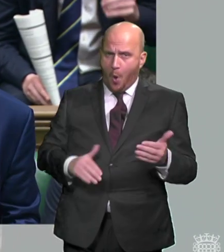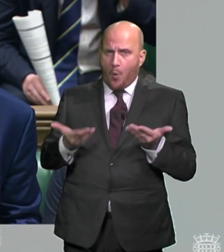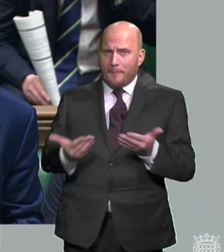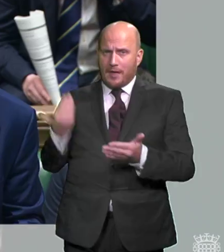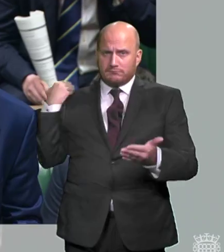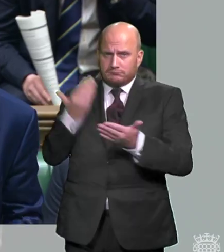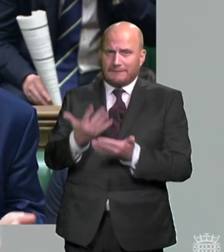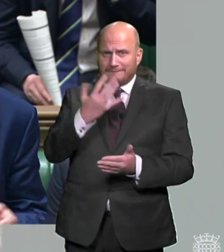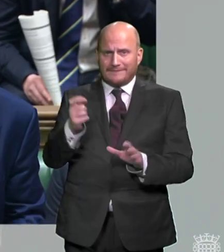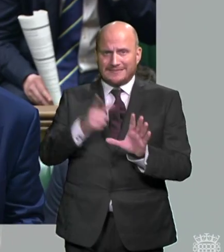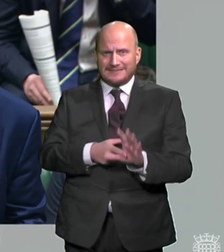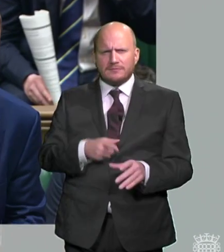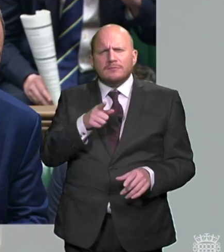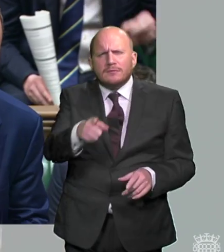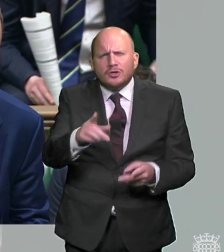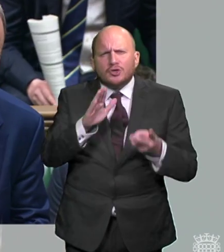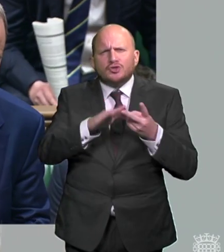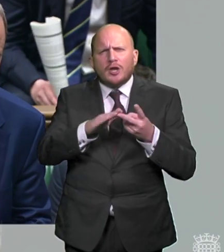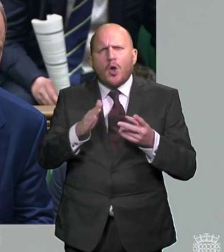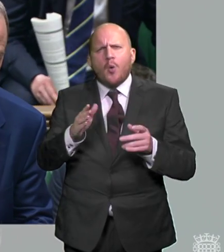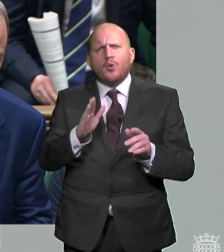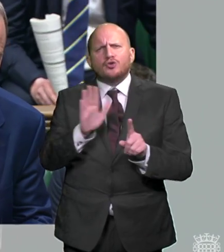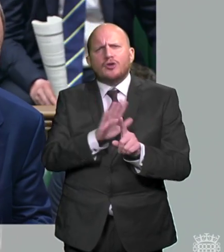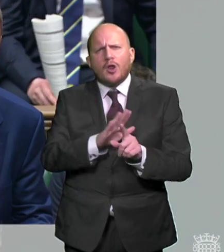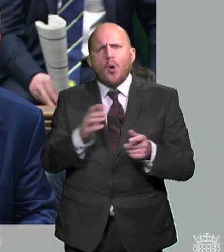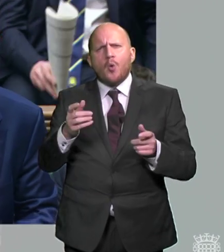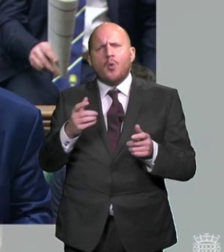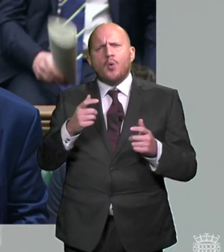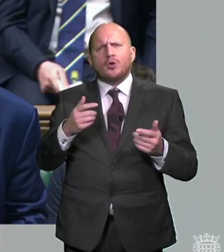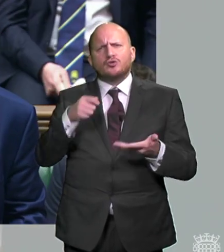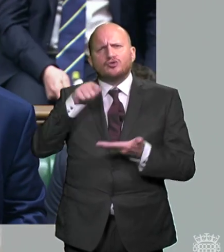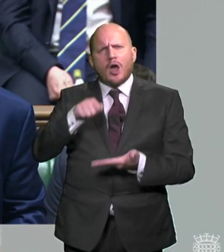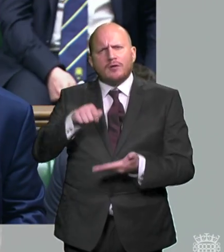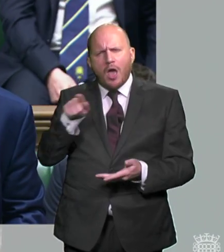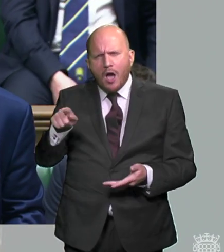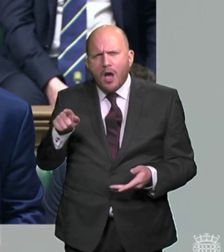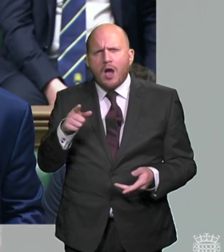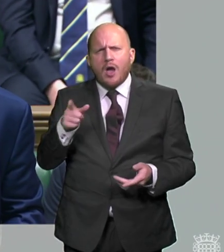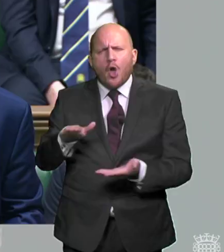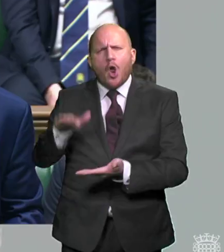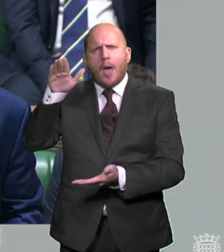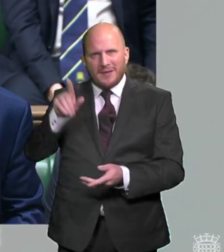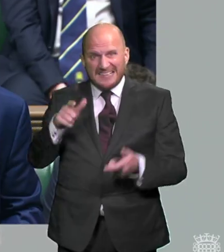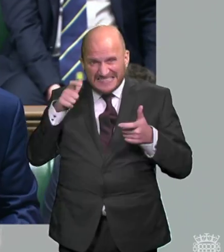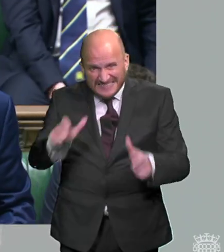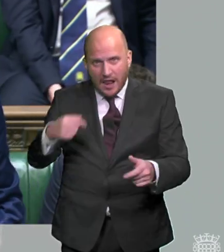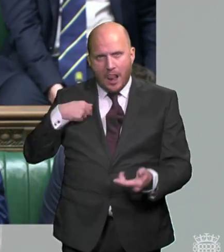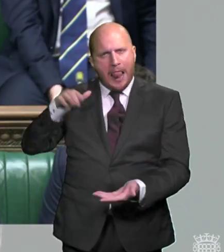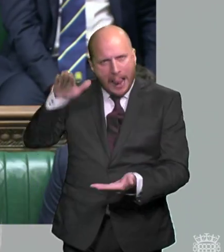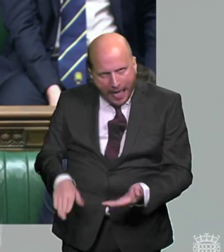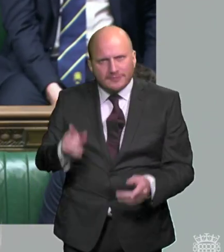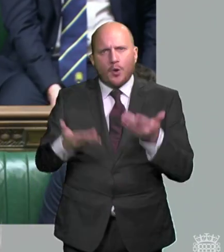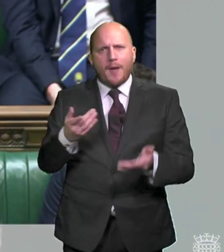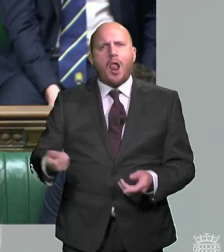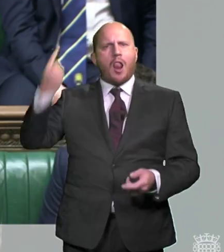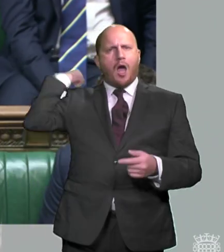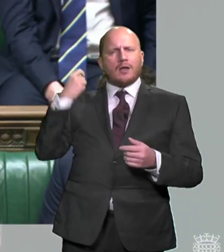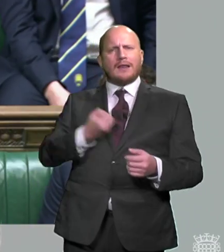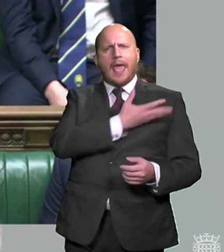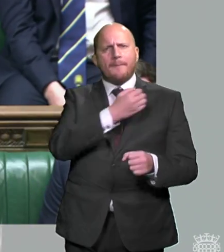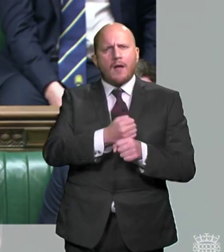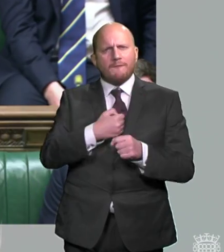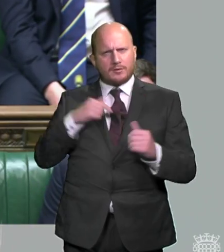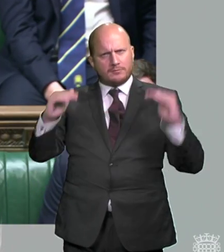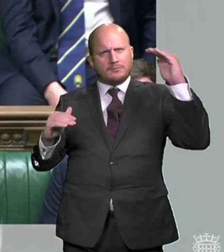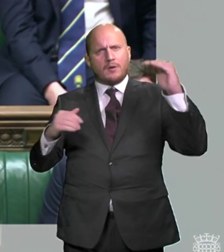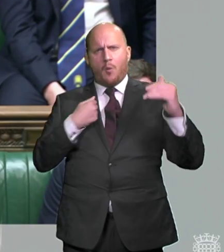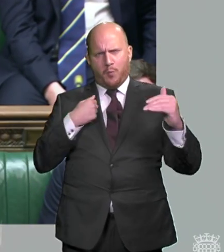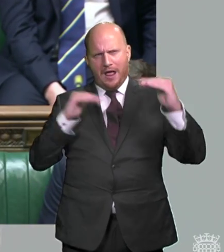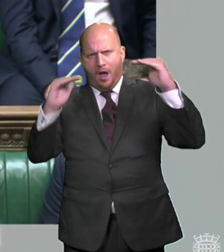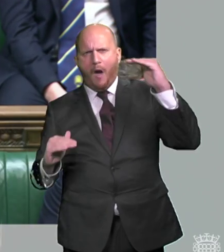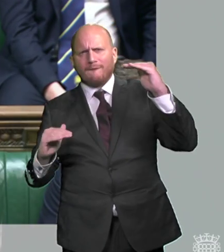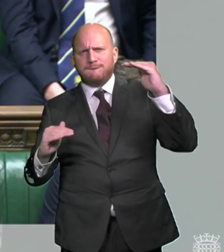The shadow Chancellor says that it has gone up.